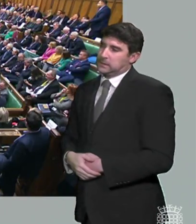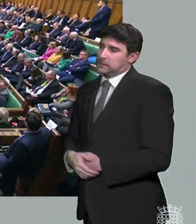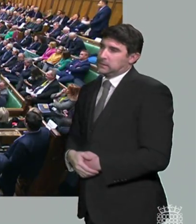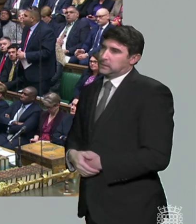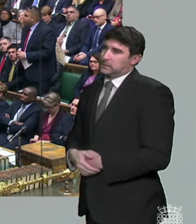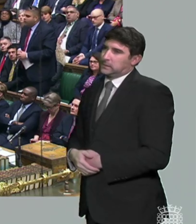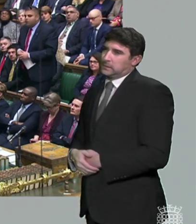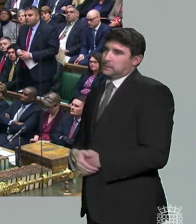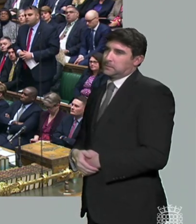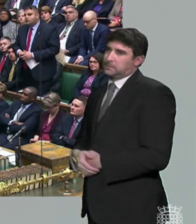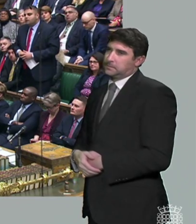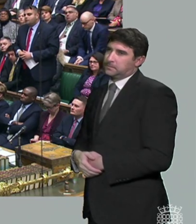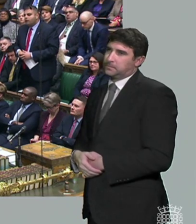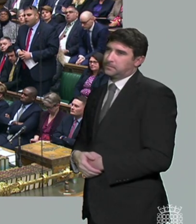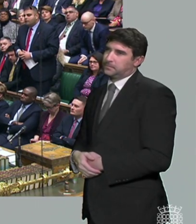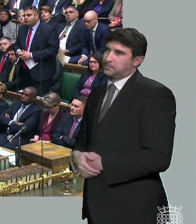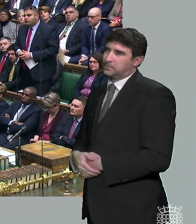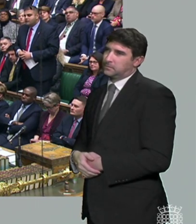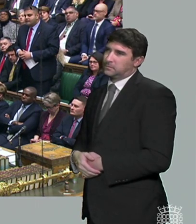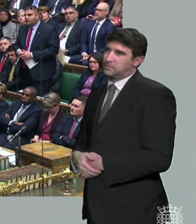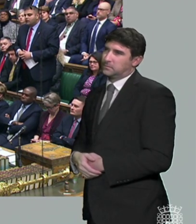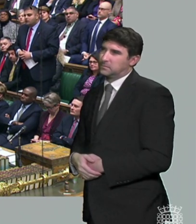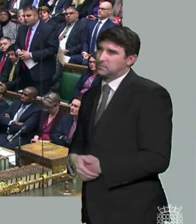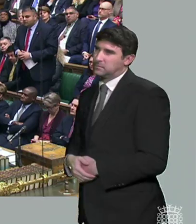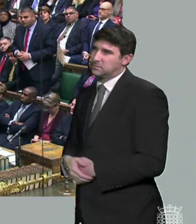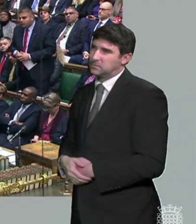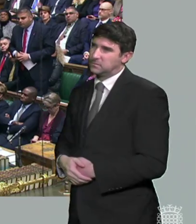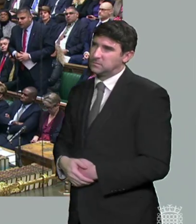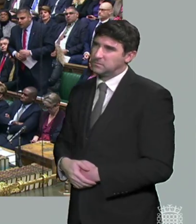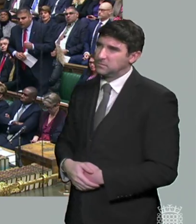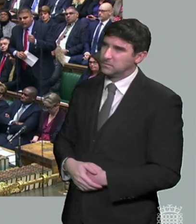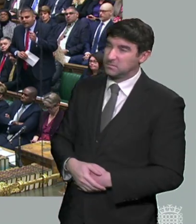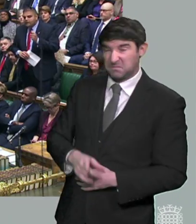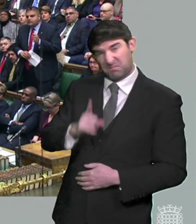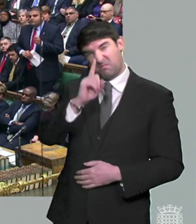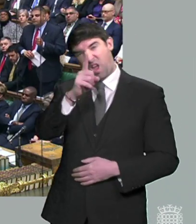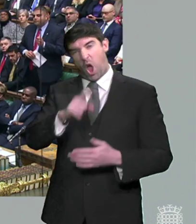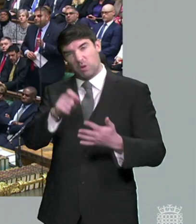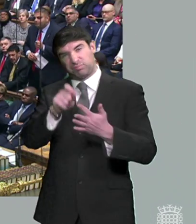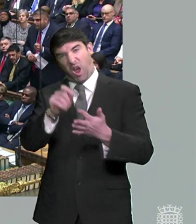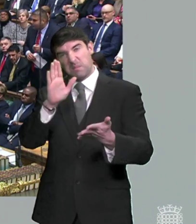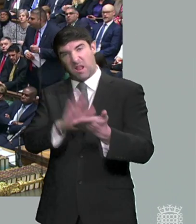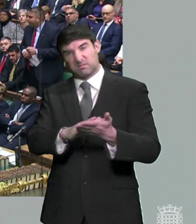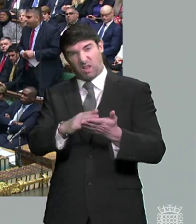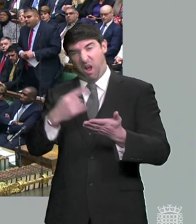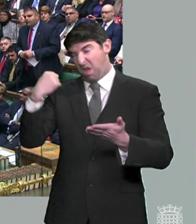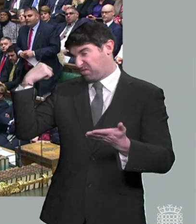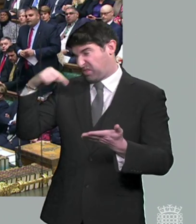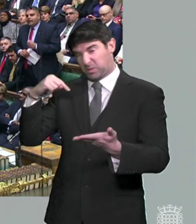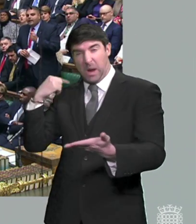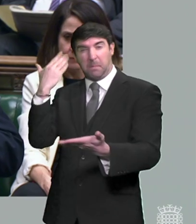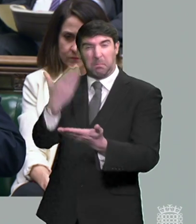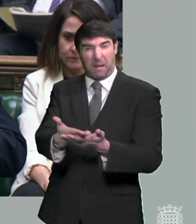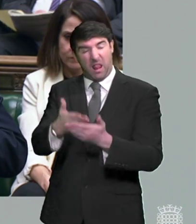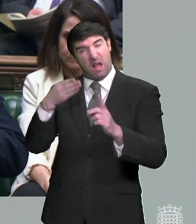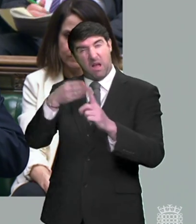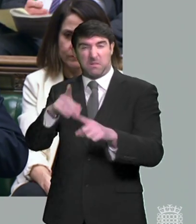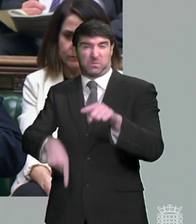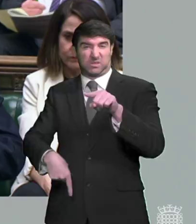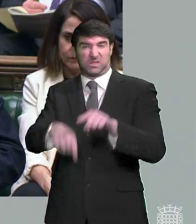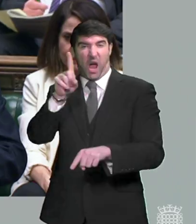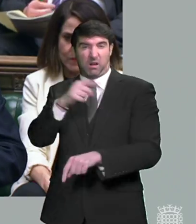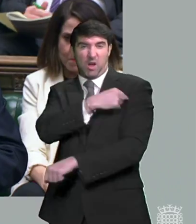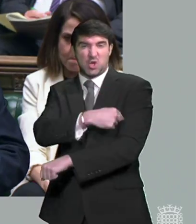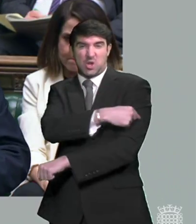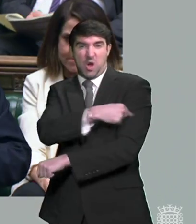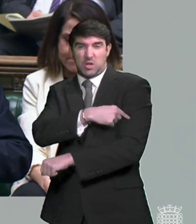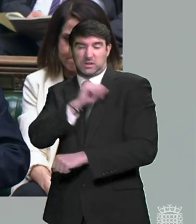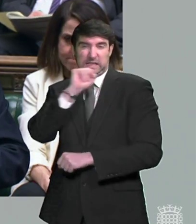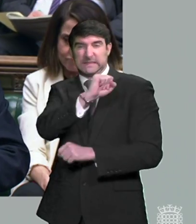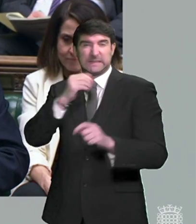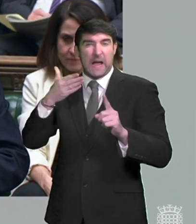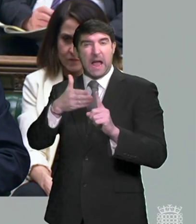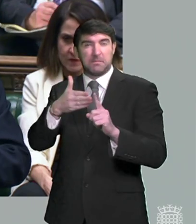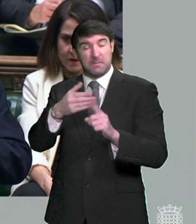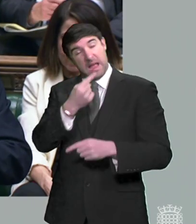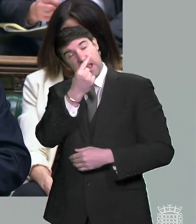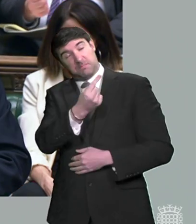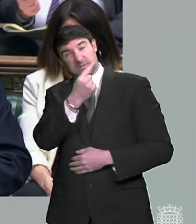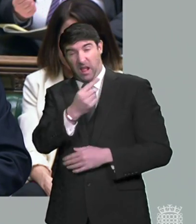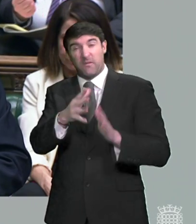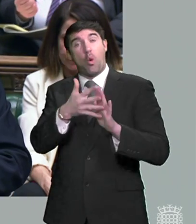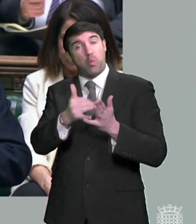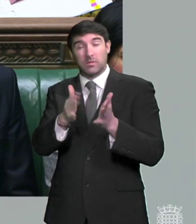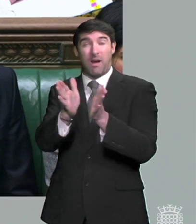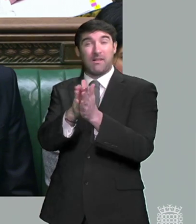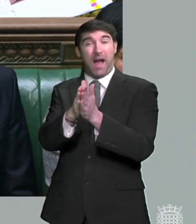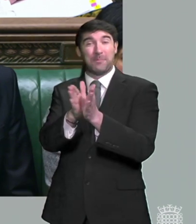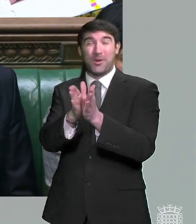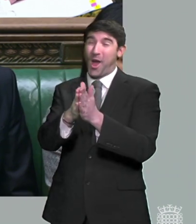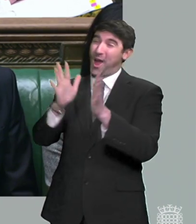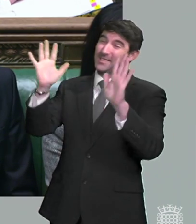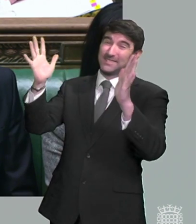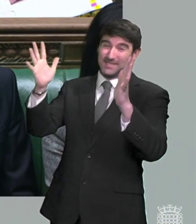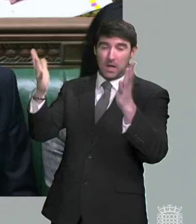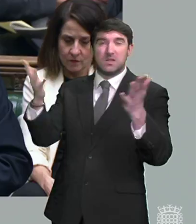The Prime Minister showed his cards this week by ramming through the sacking nurses Bill—he has literally gone from clapping nurses to sacking them.